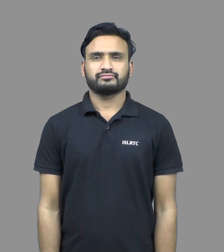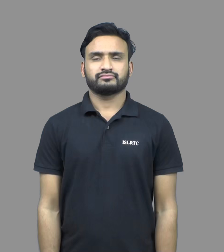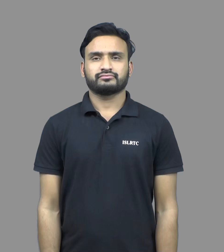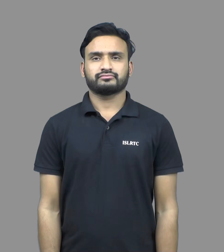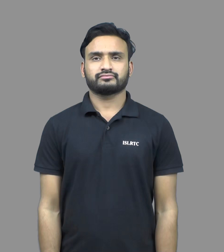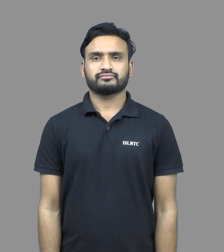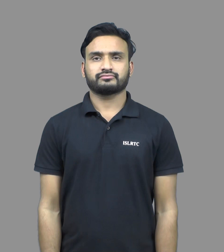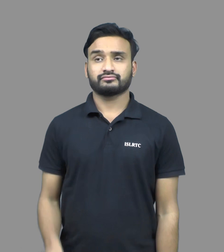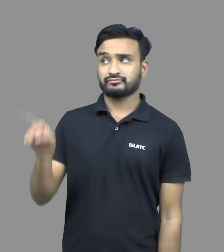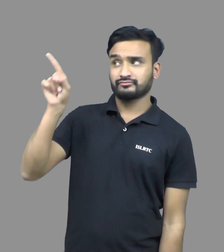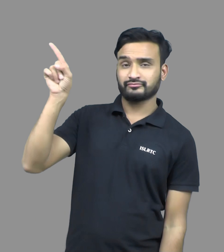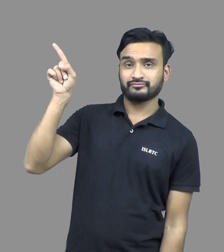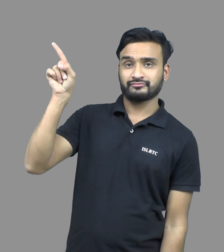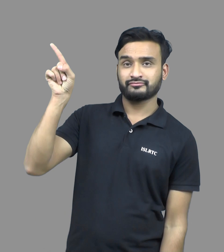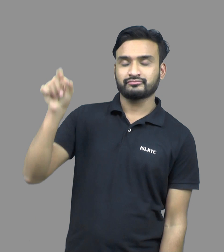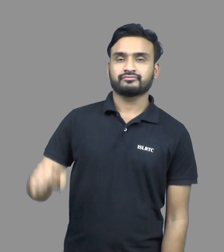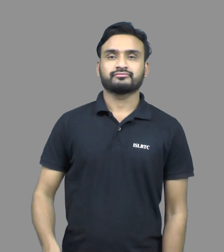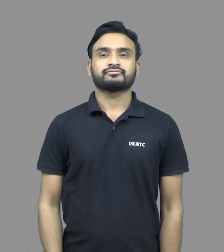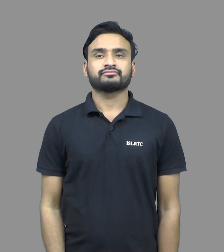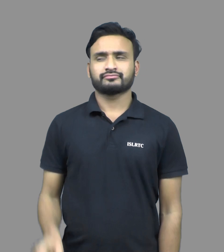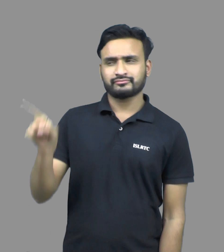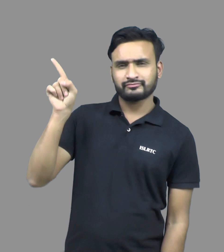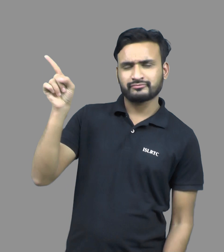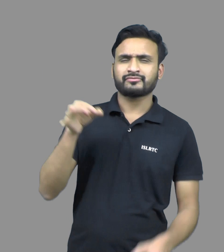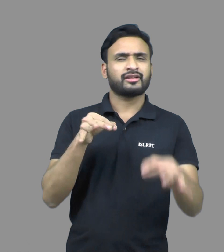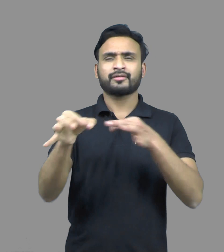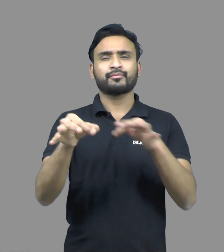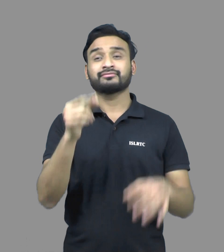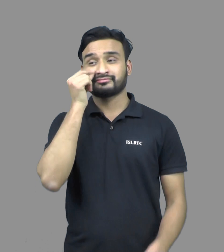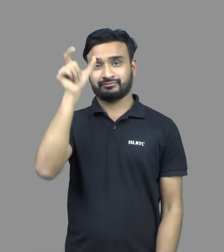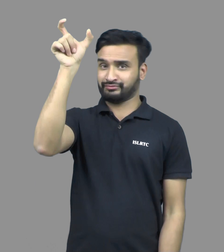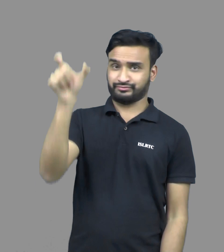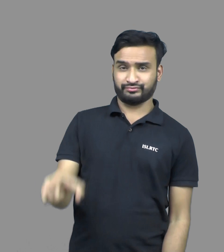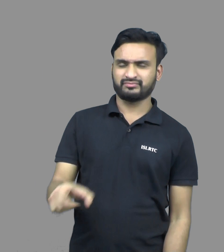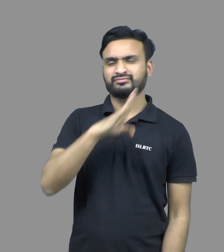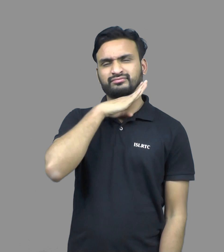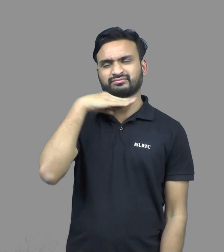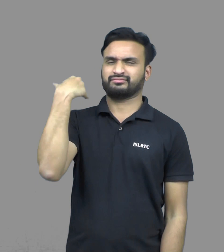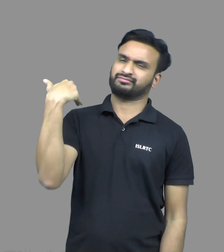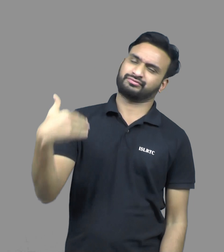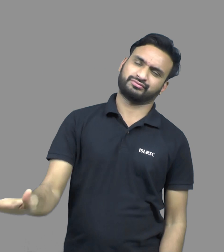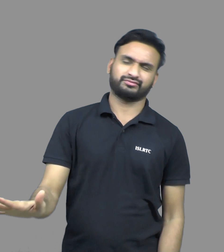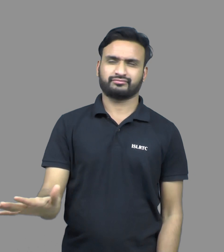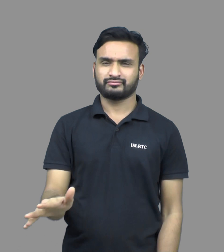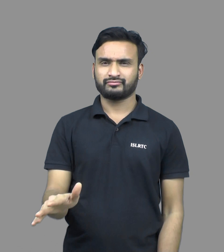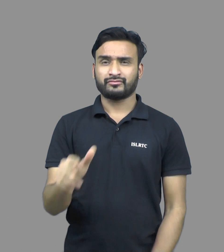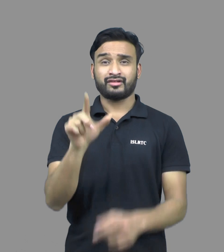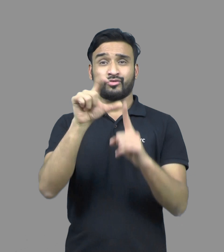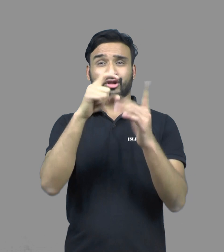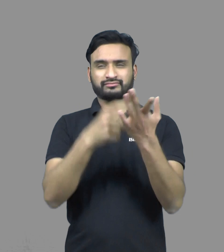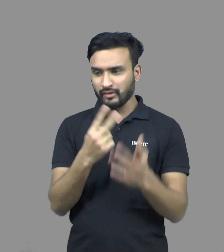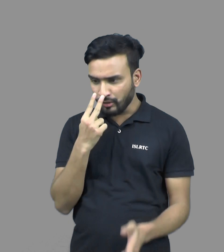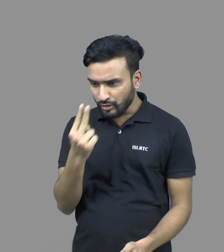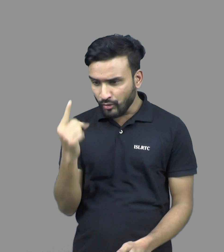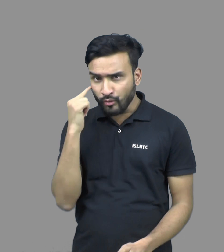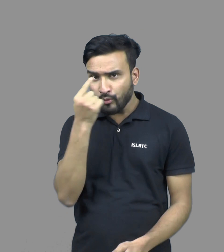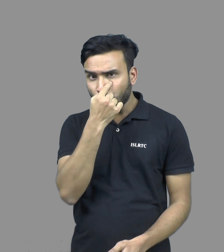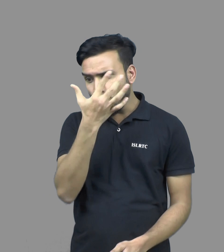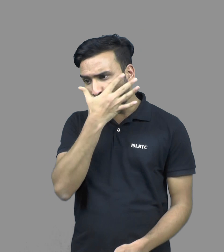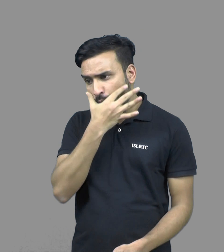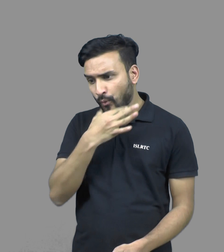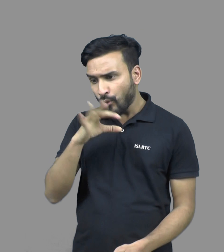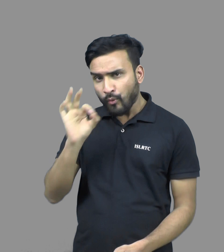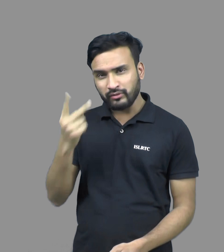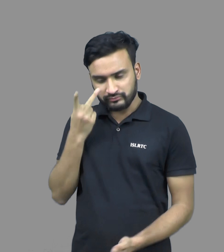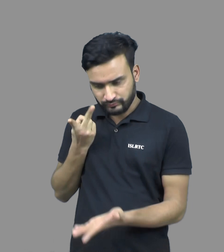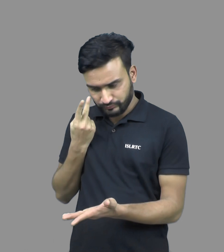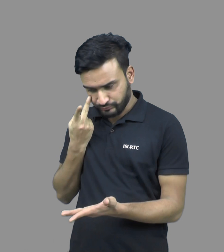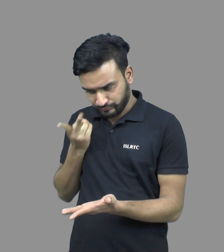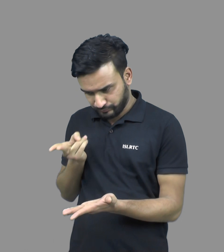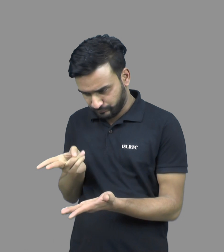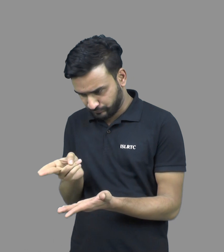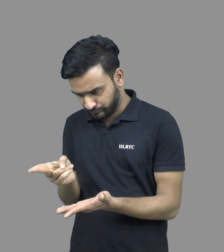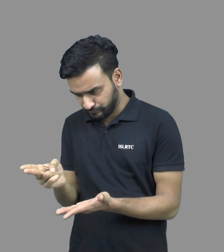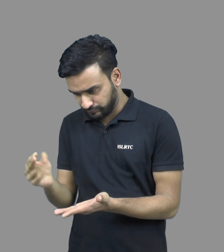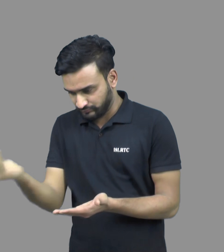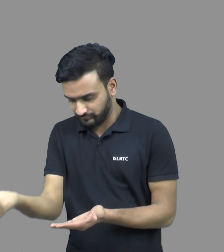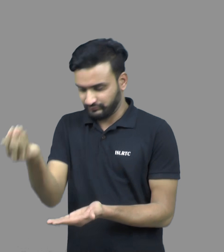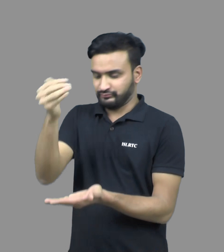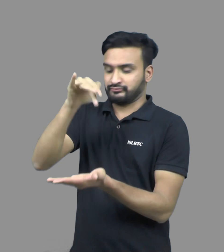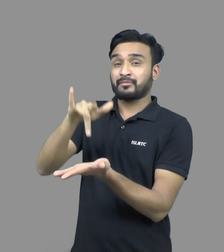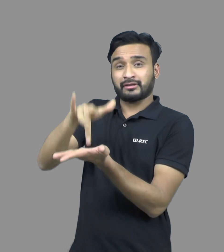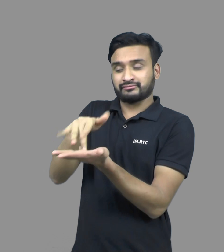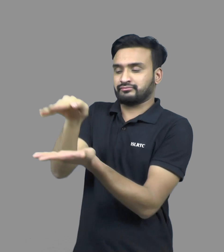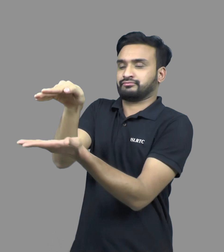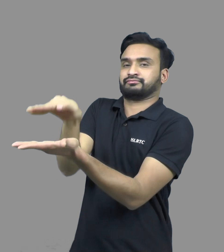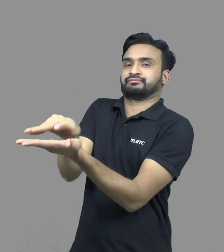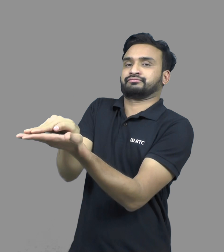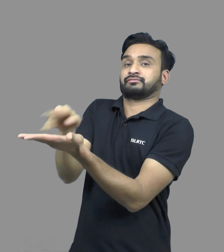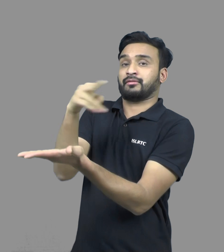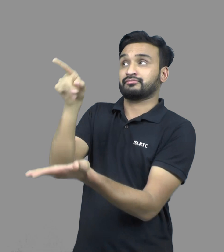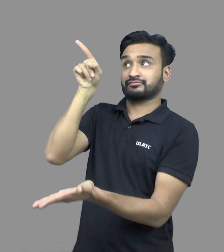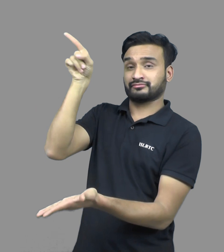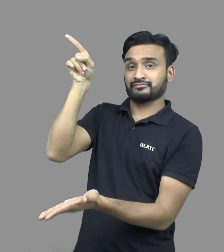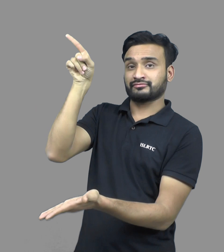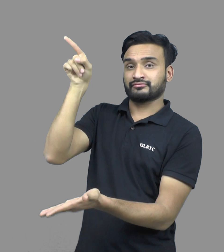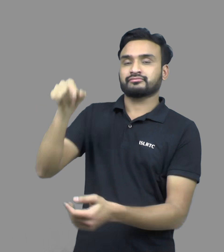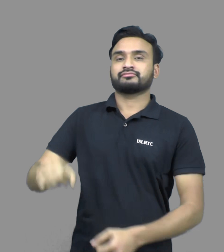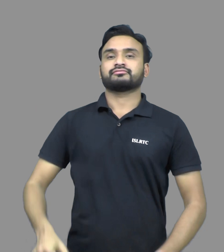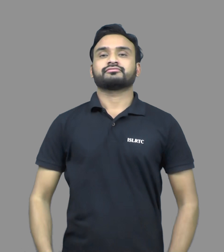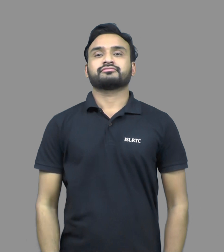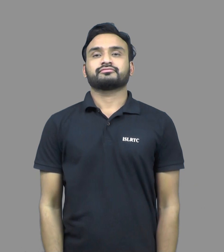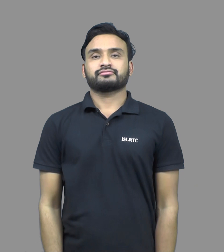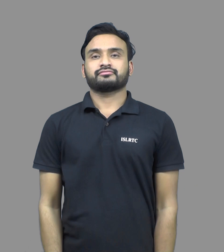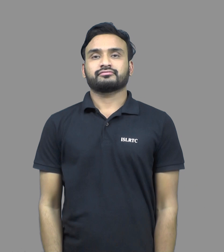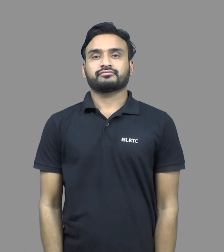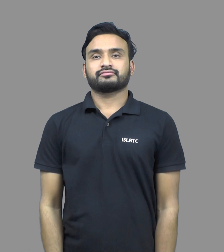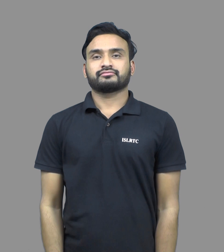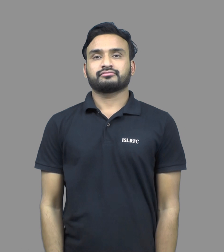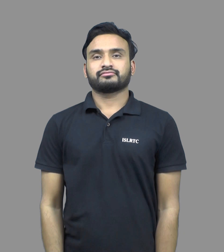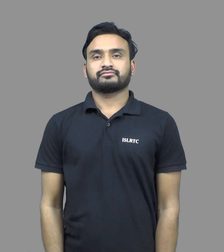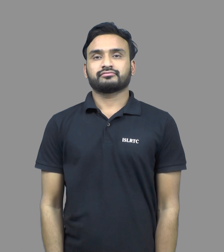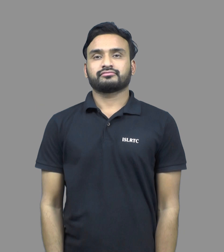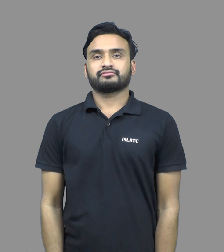Eye Bank